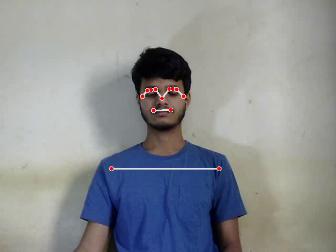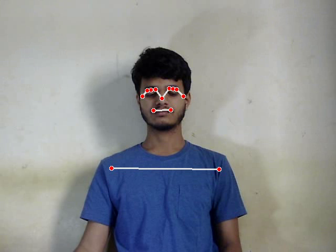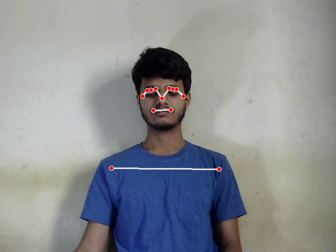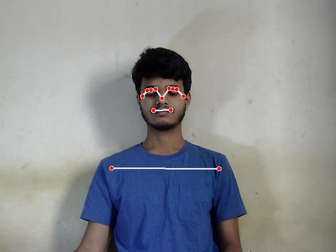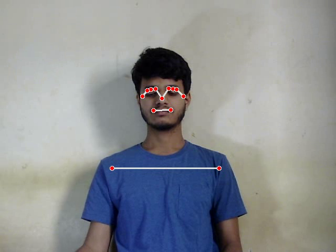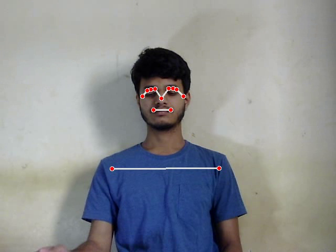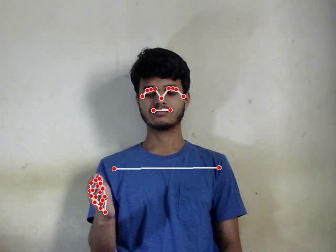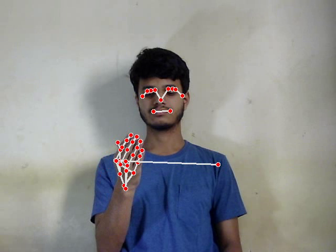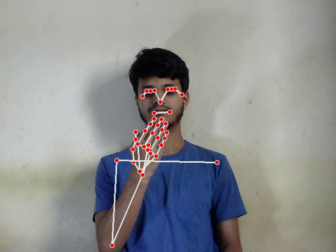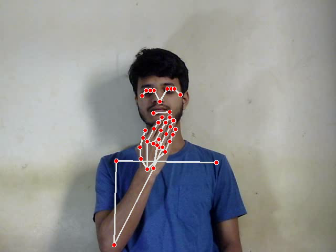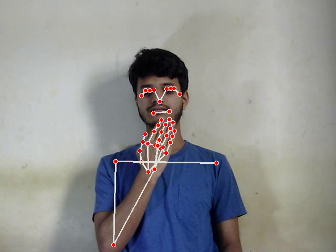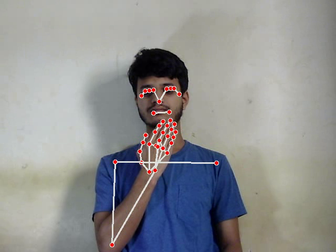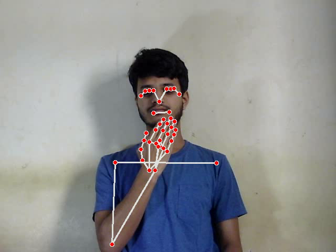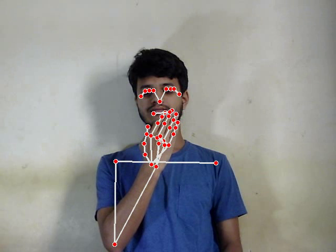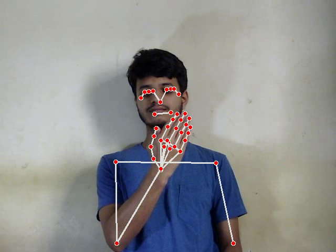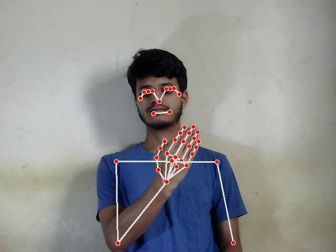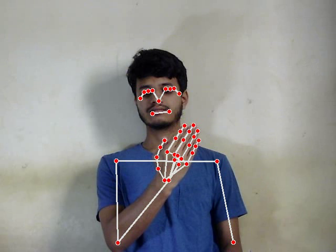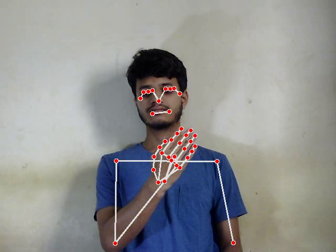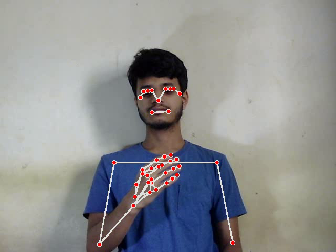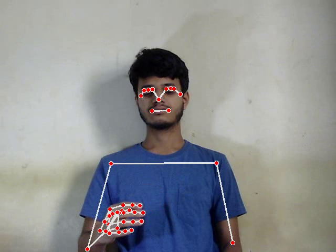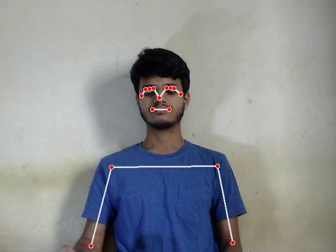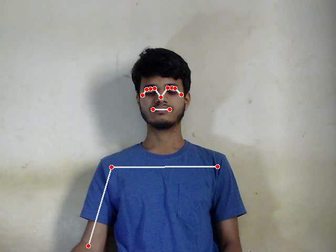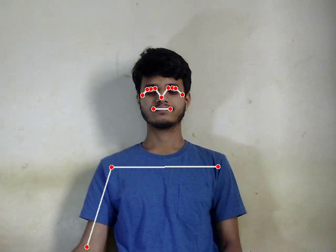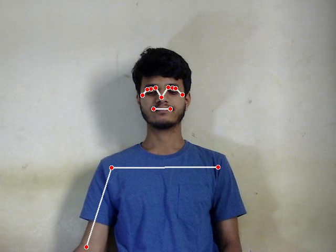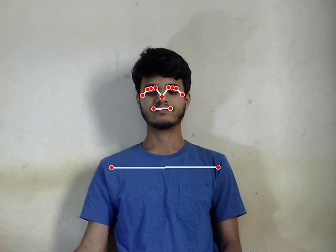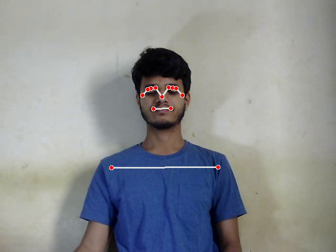thank you